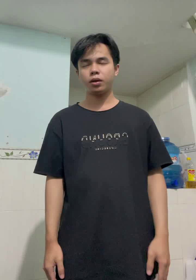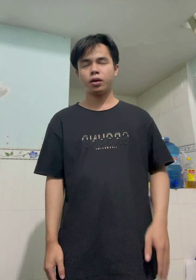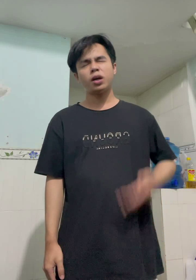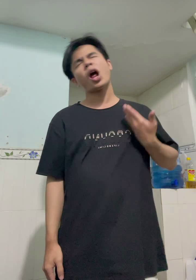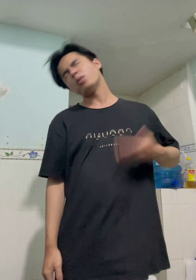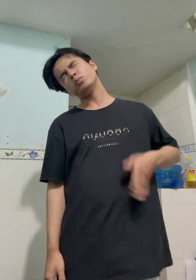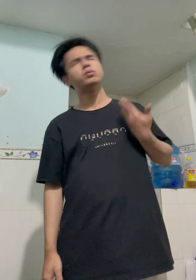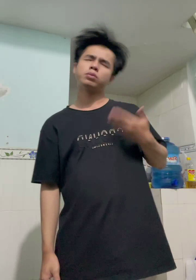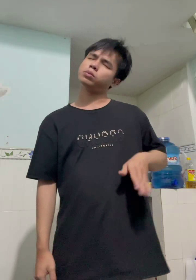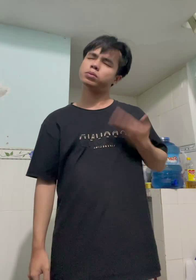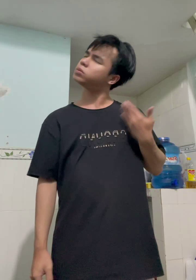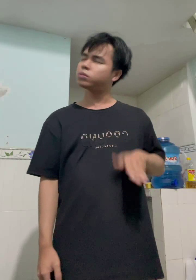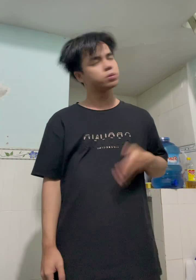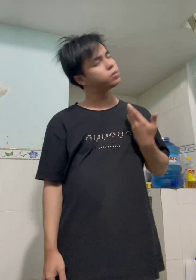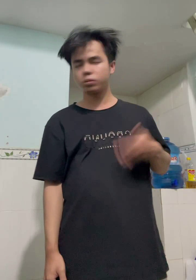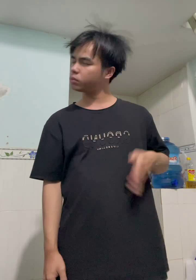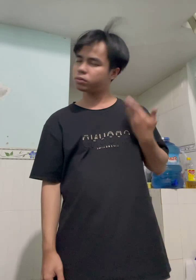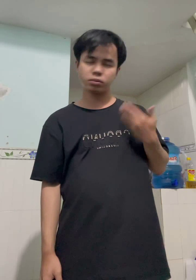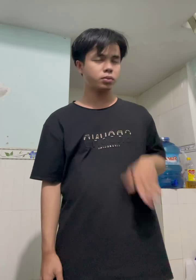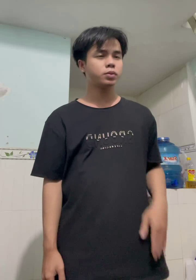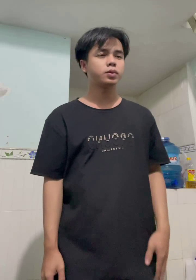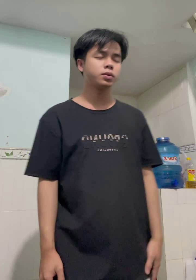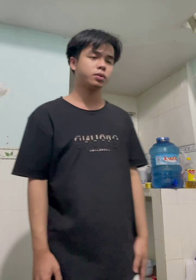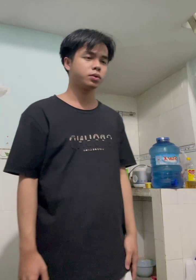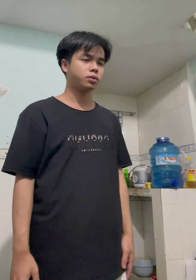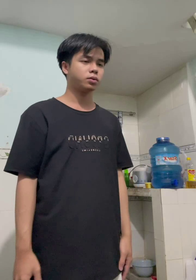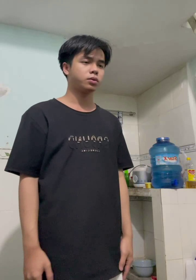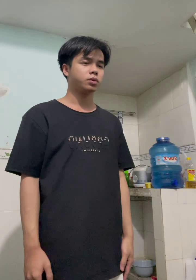nong